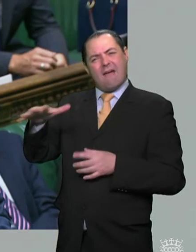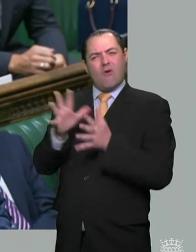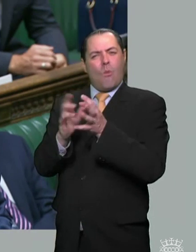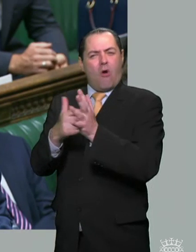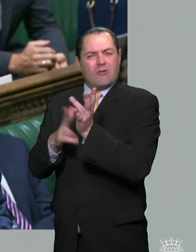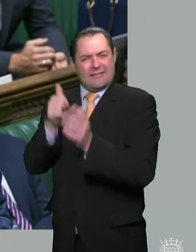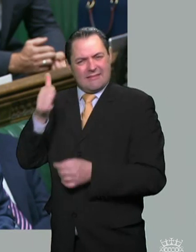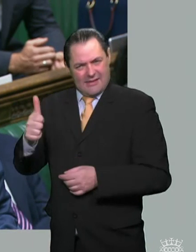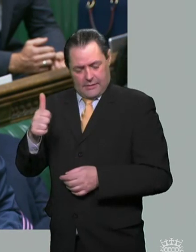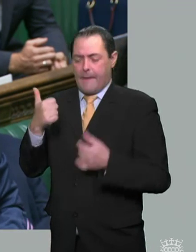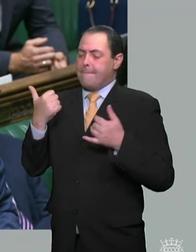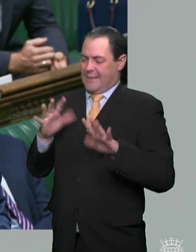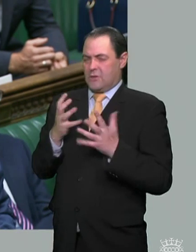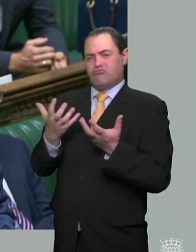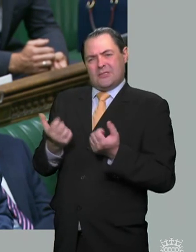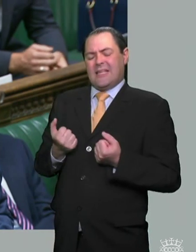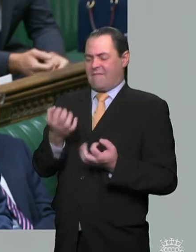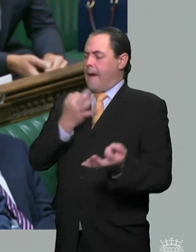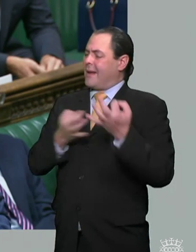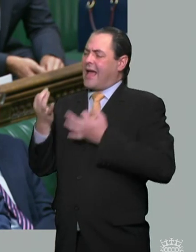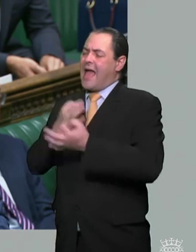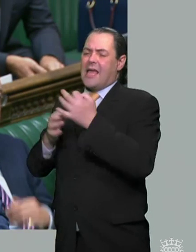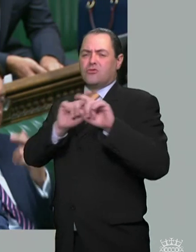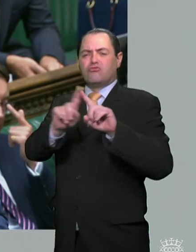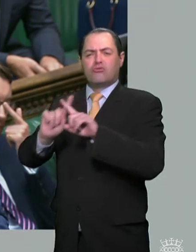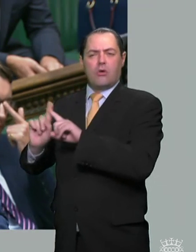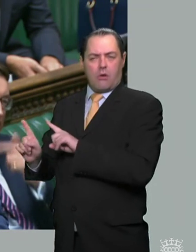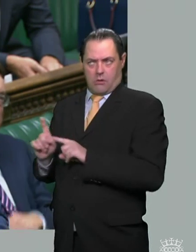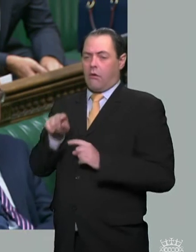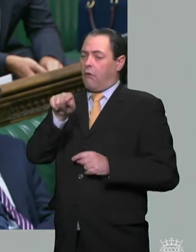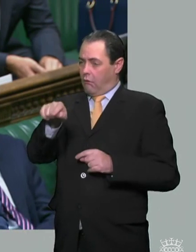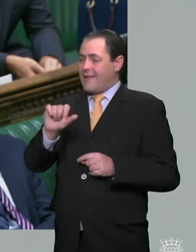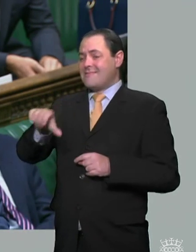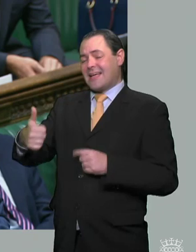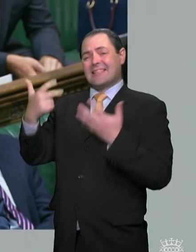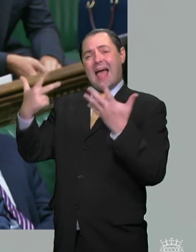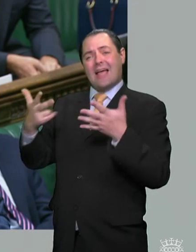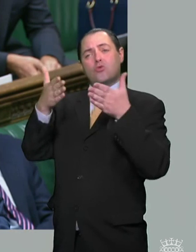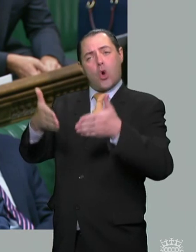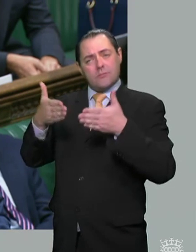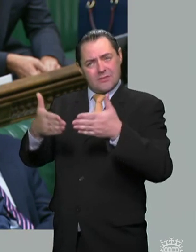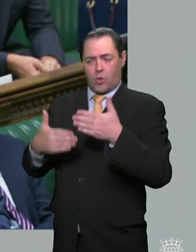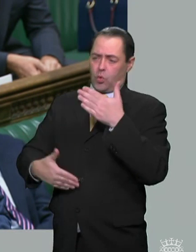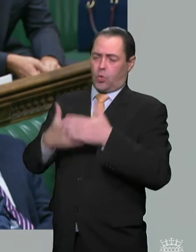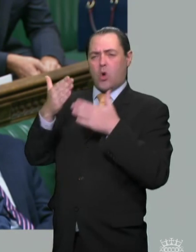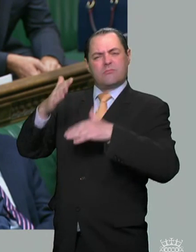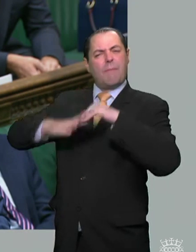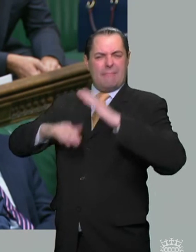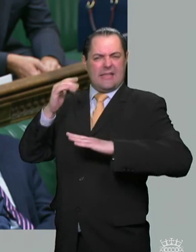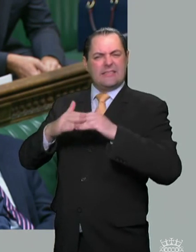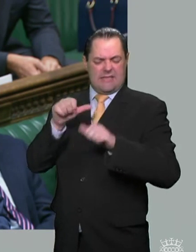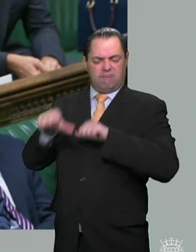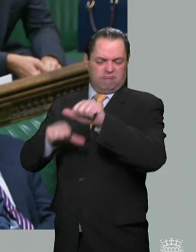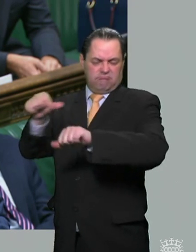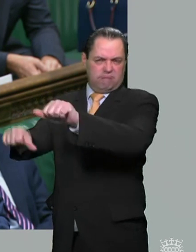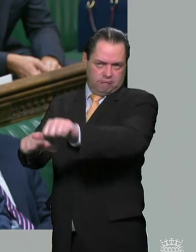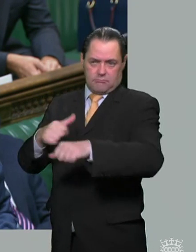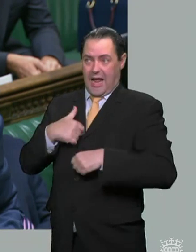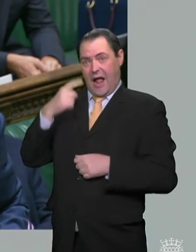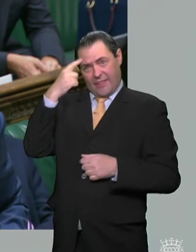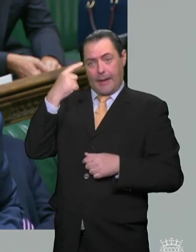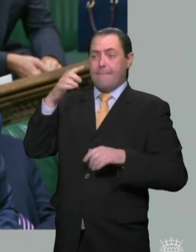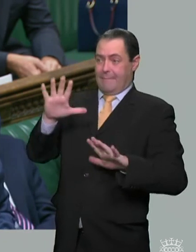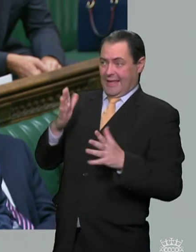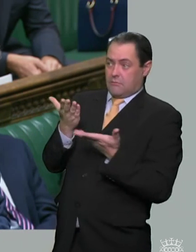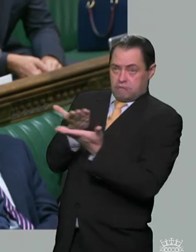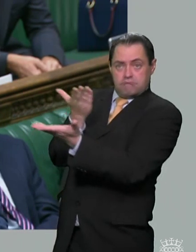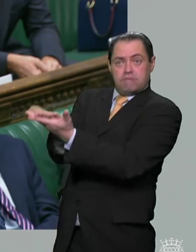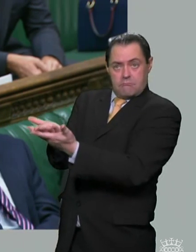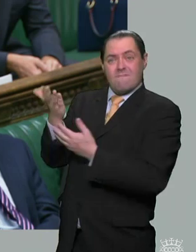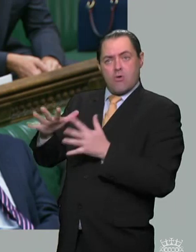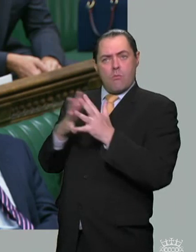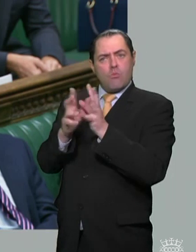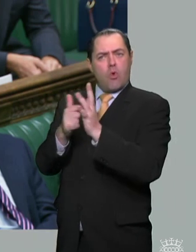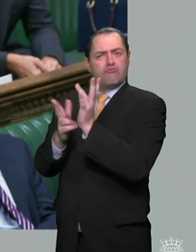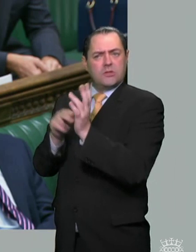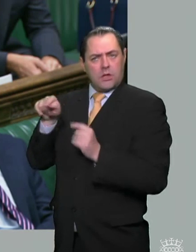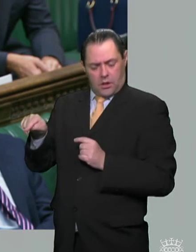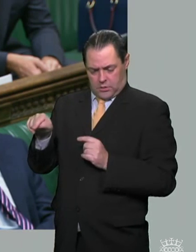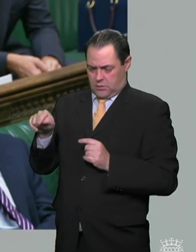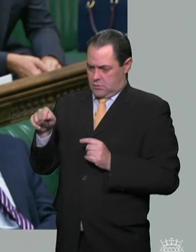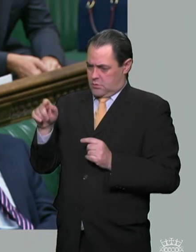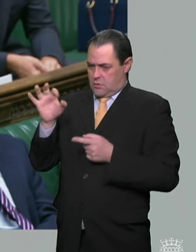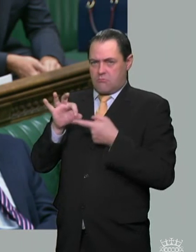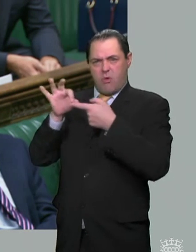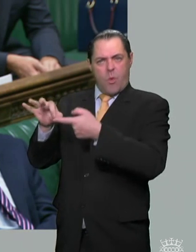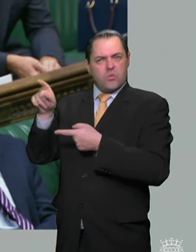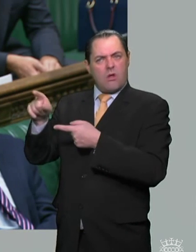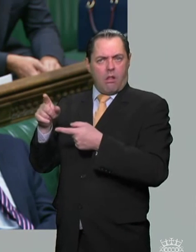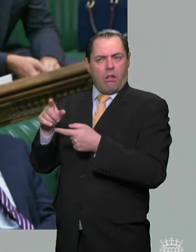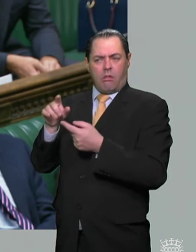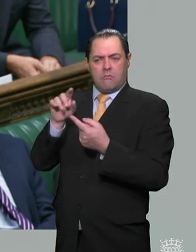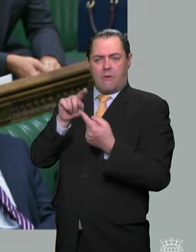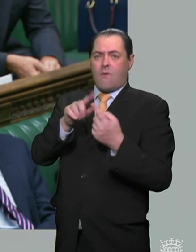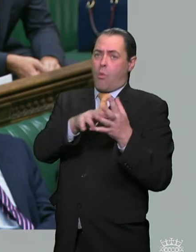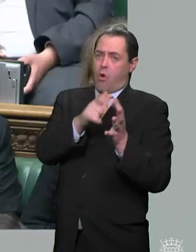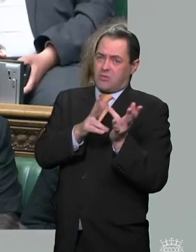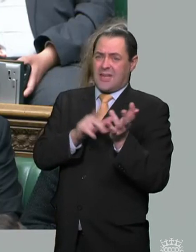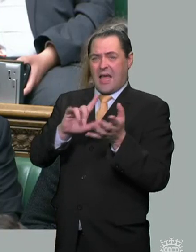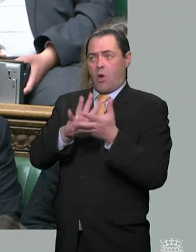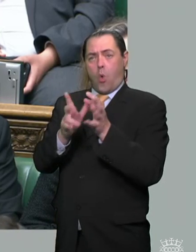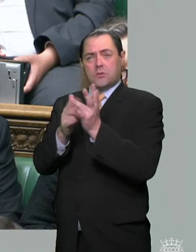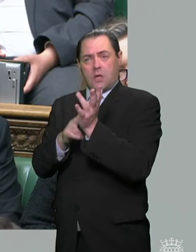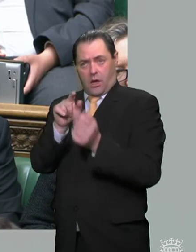We have now received applications to be one of the next eight hospitals in our new hospitals programme and I understand that an expression of interest has been submitted proposing developments across Warrington and Halton hospitals.